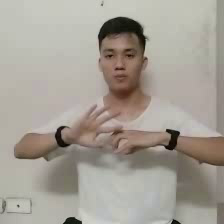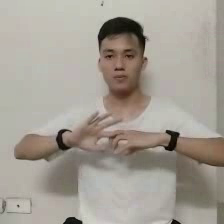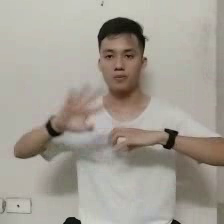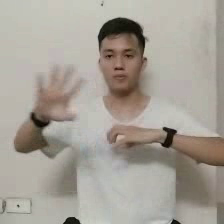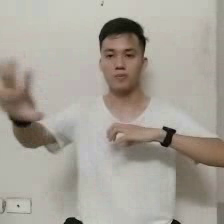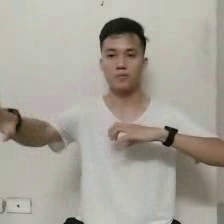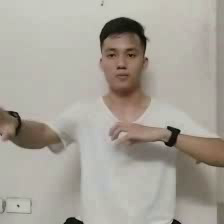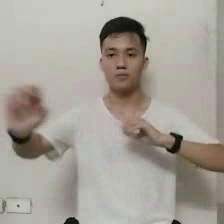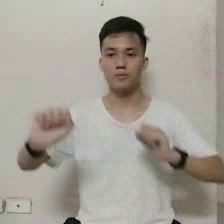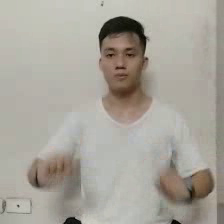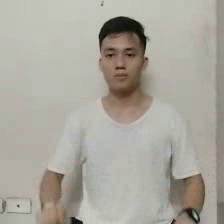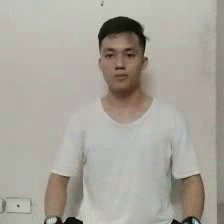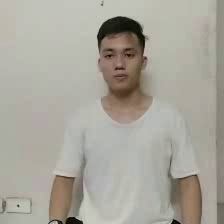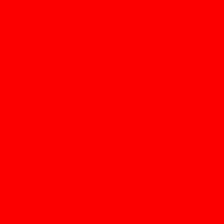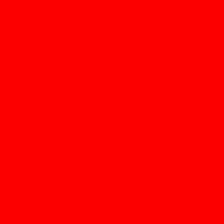Khu cách ly